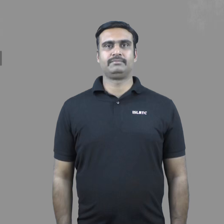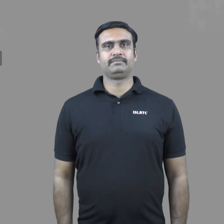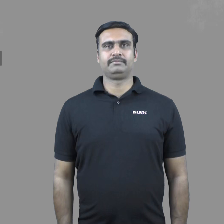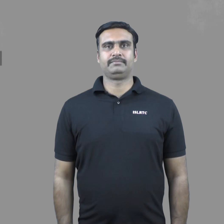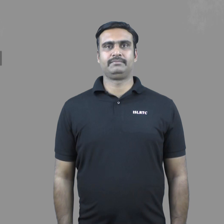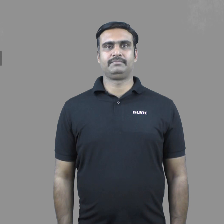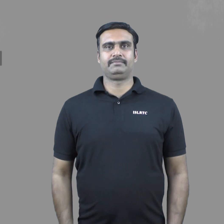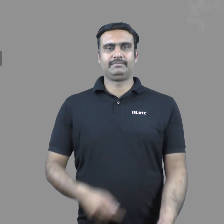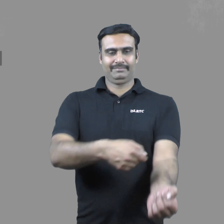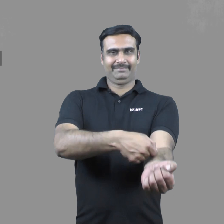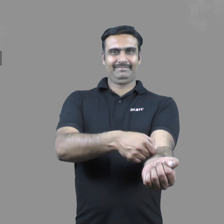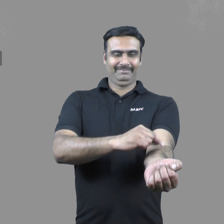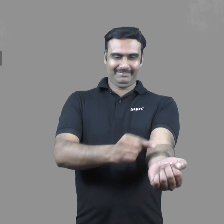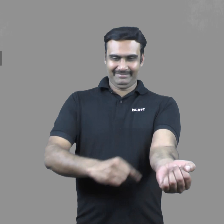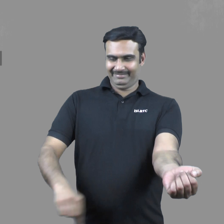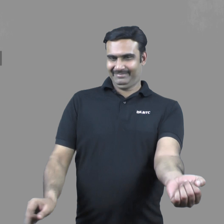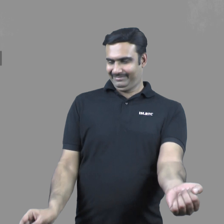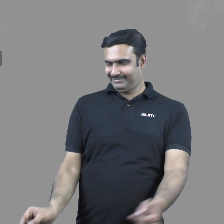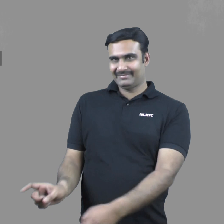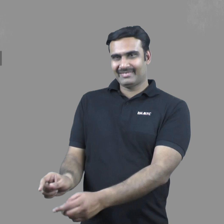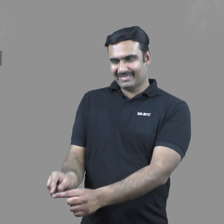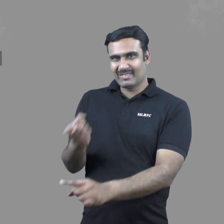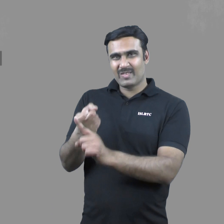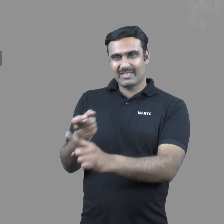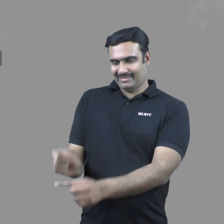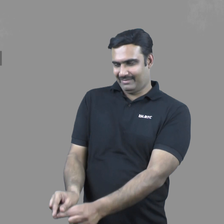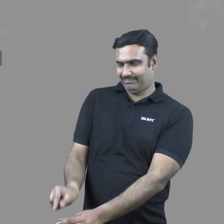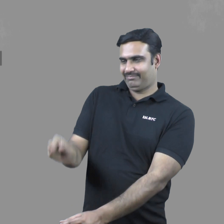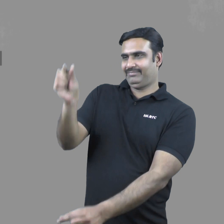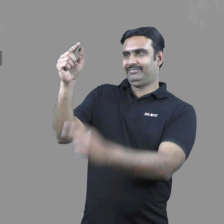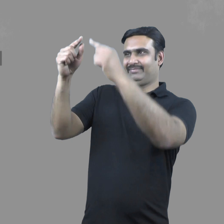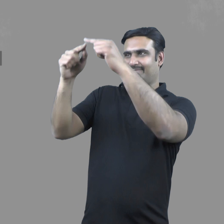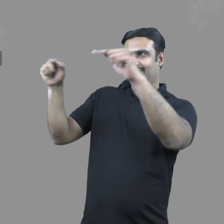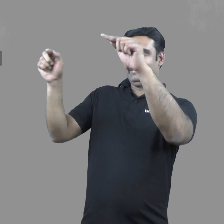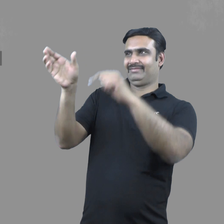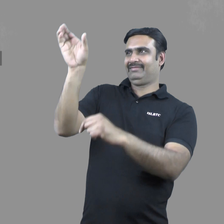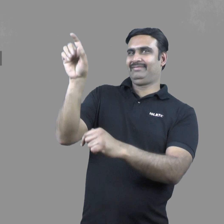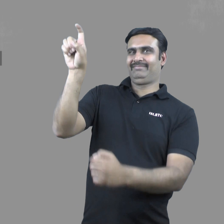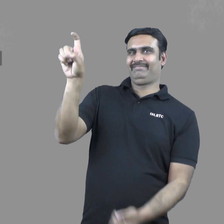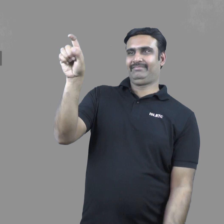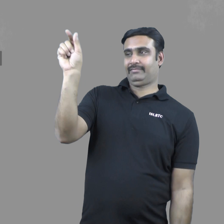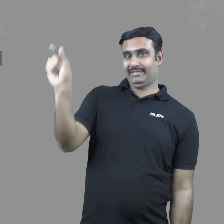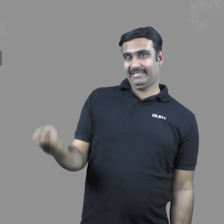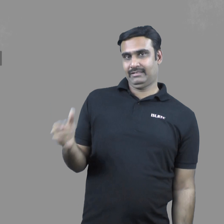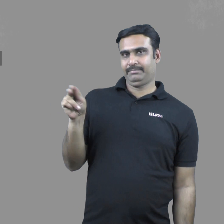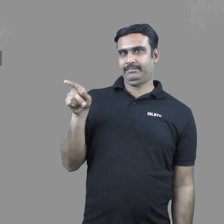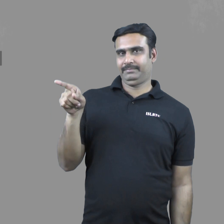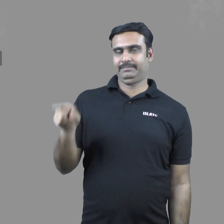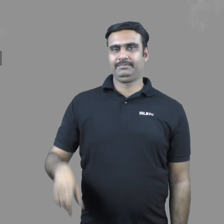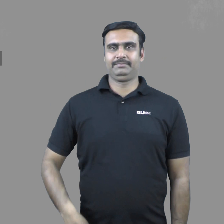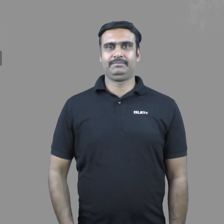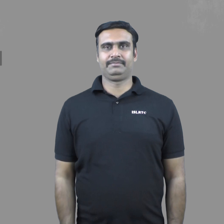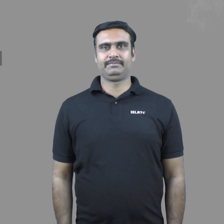Infusion Stand